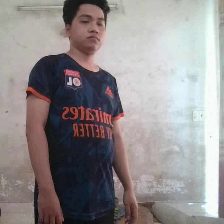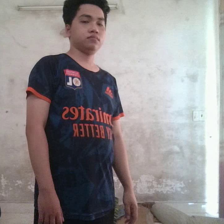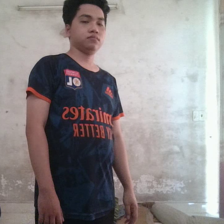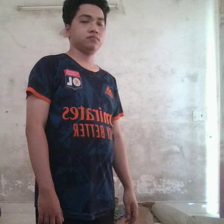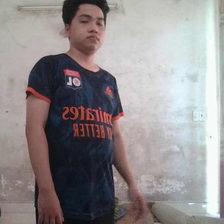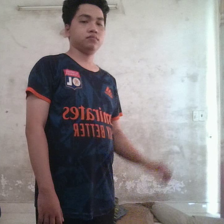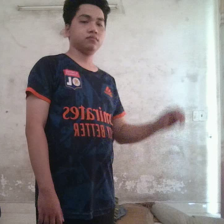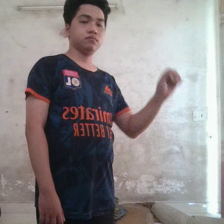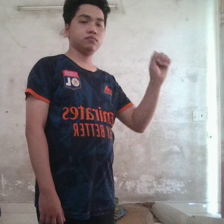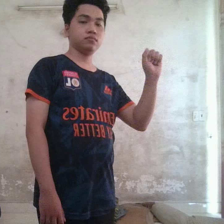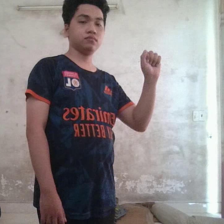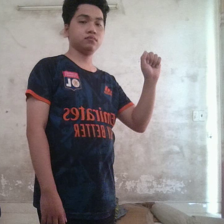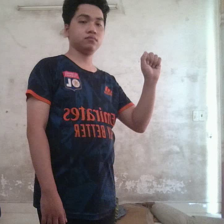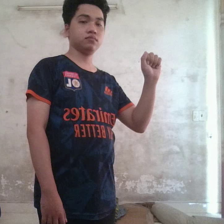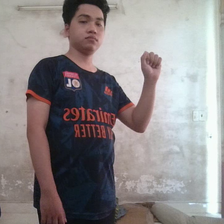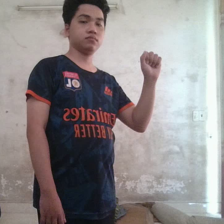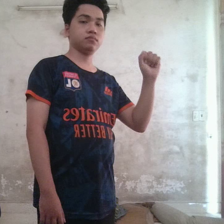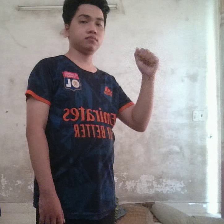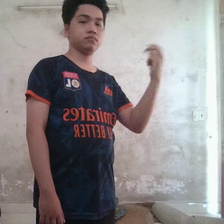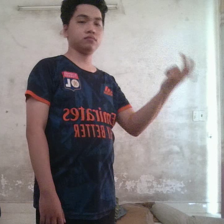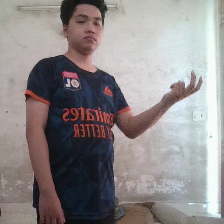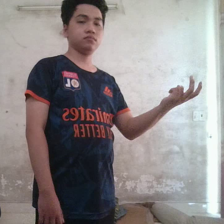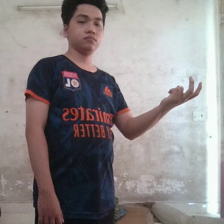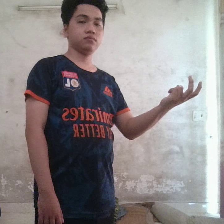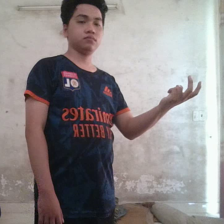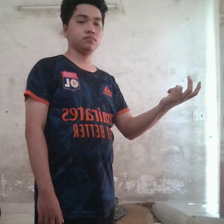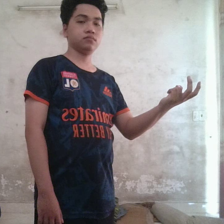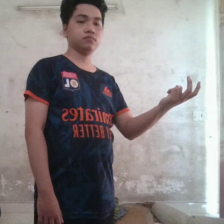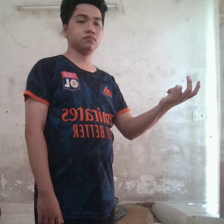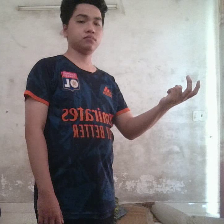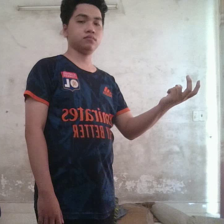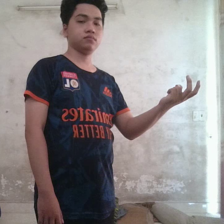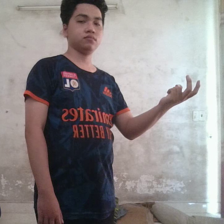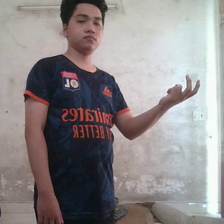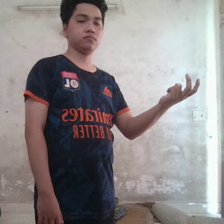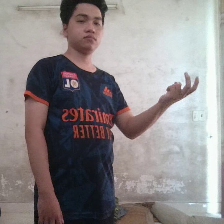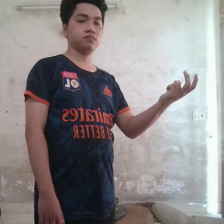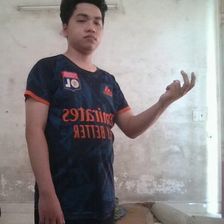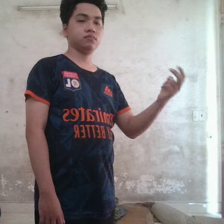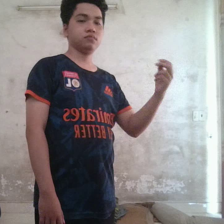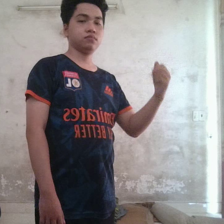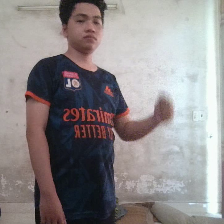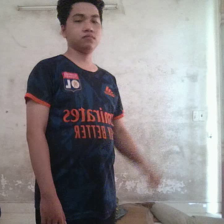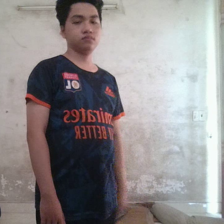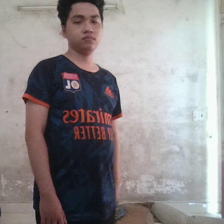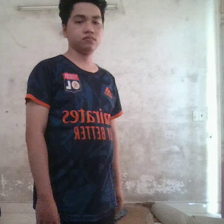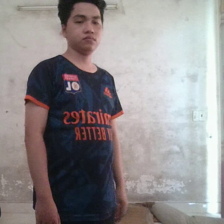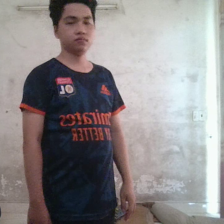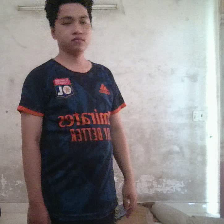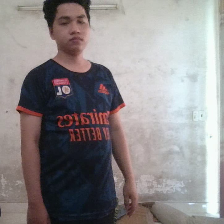ă